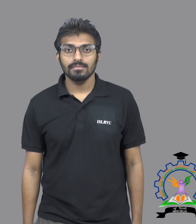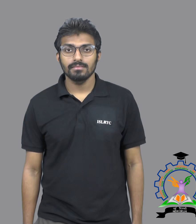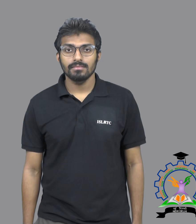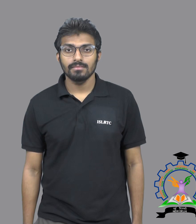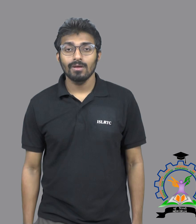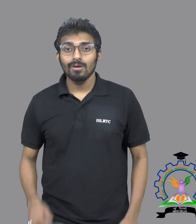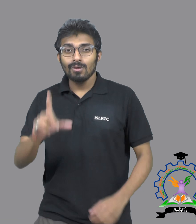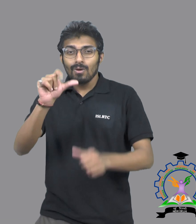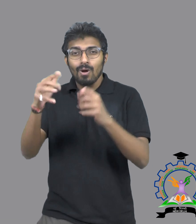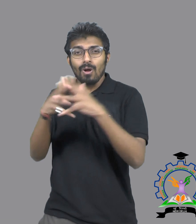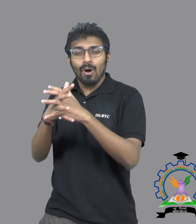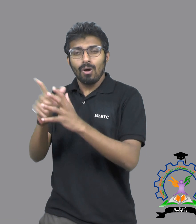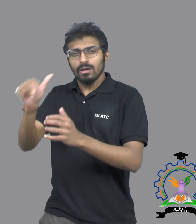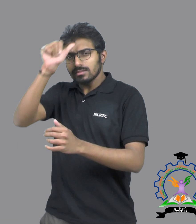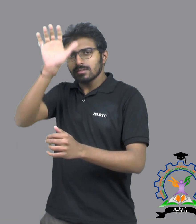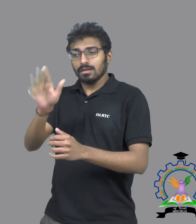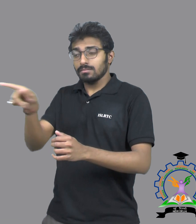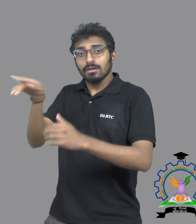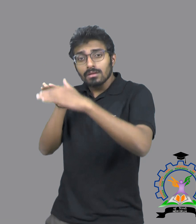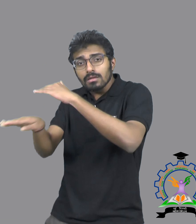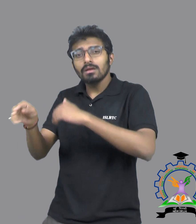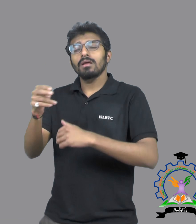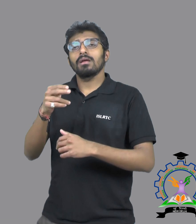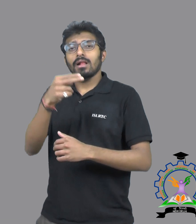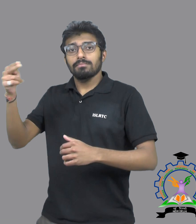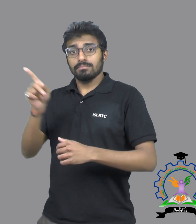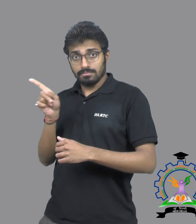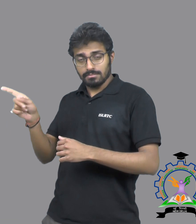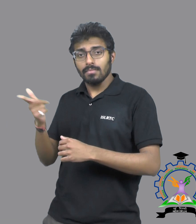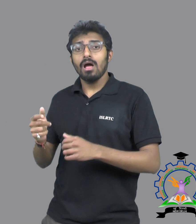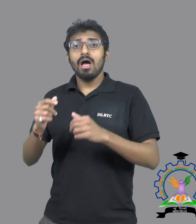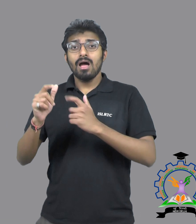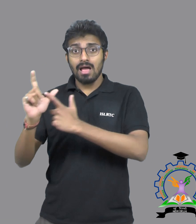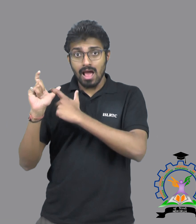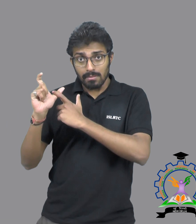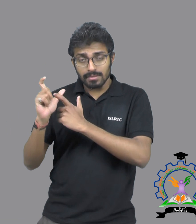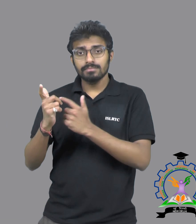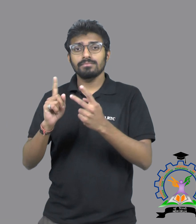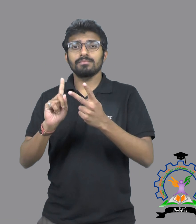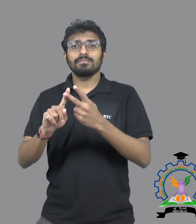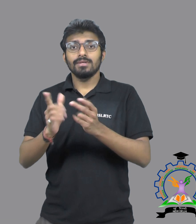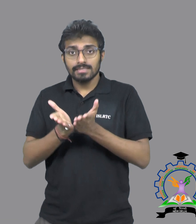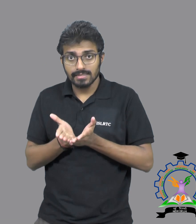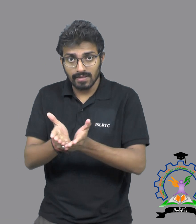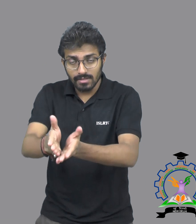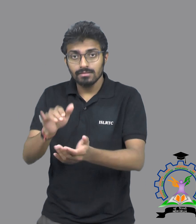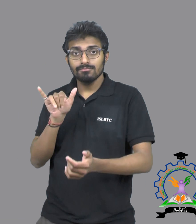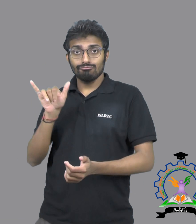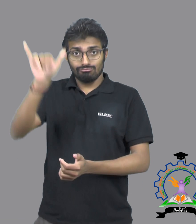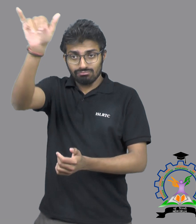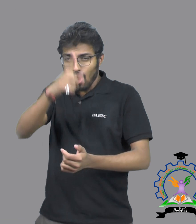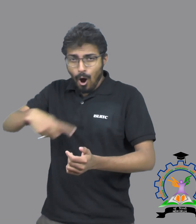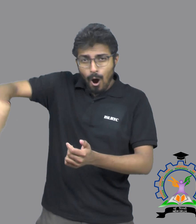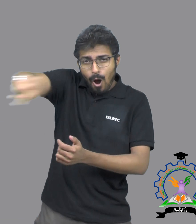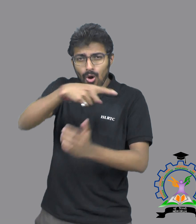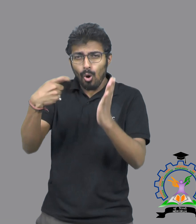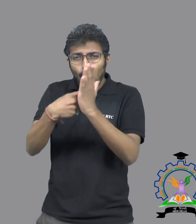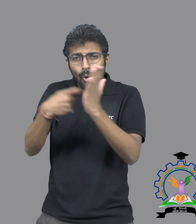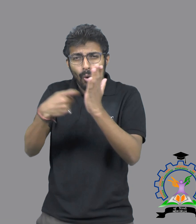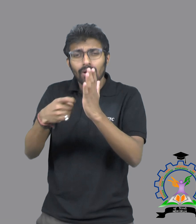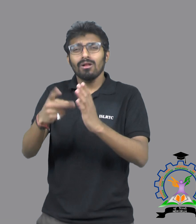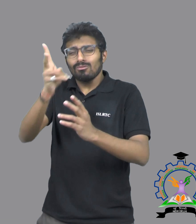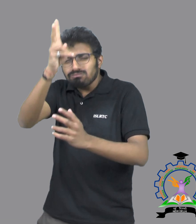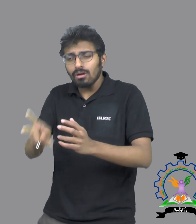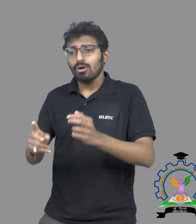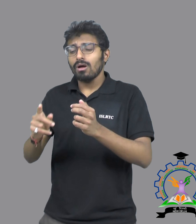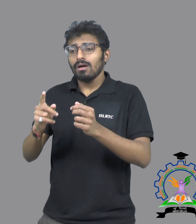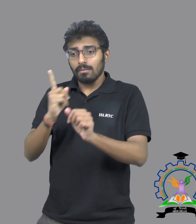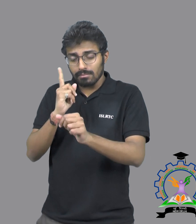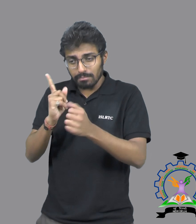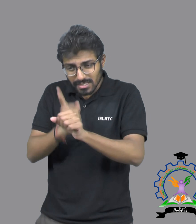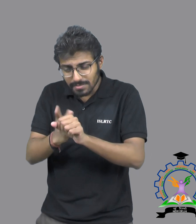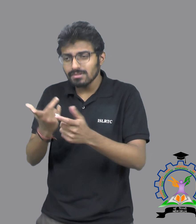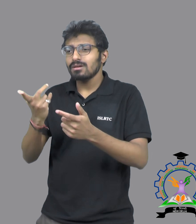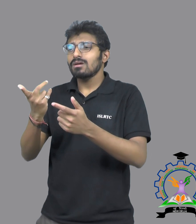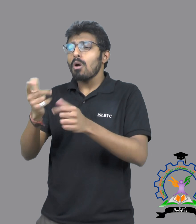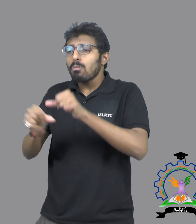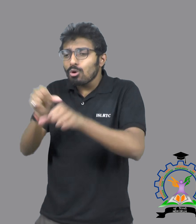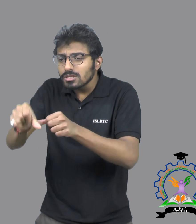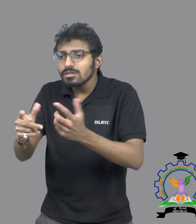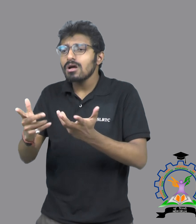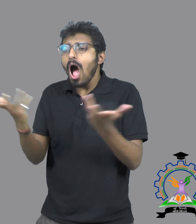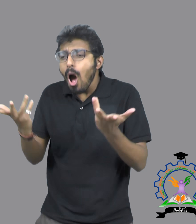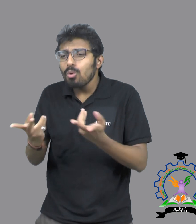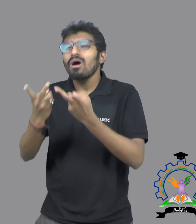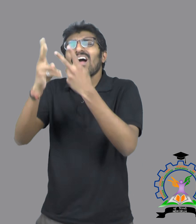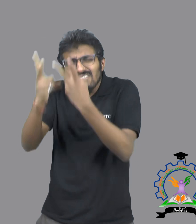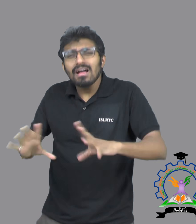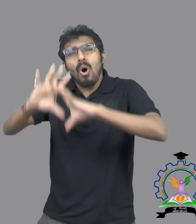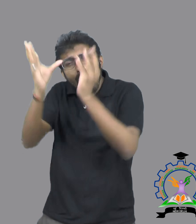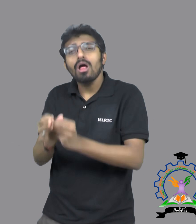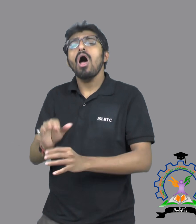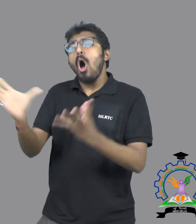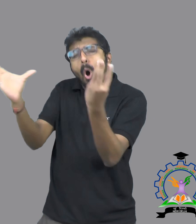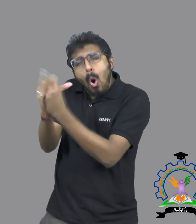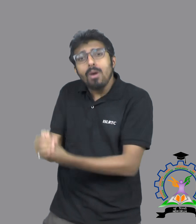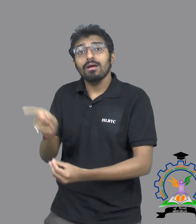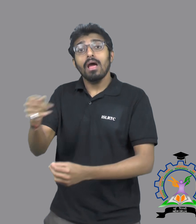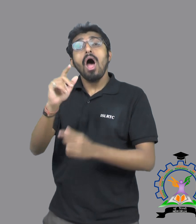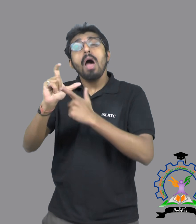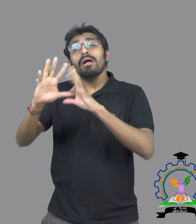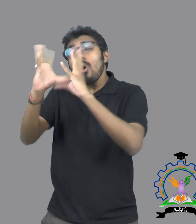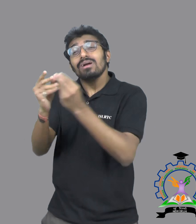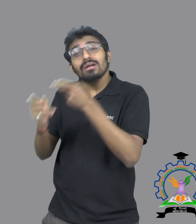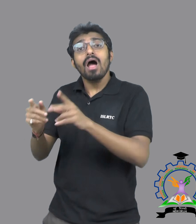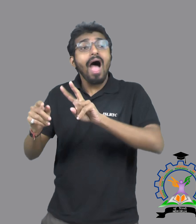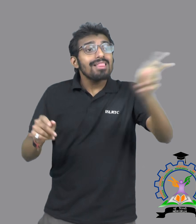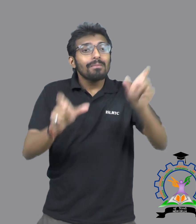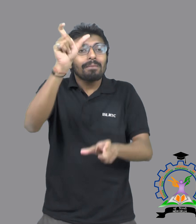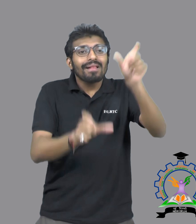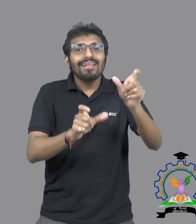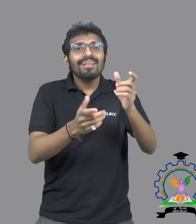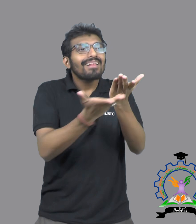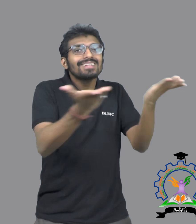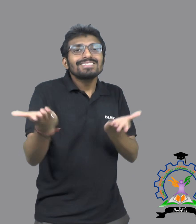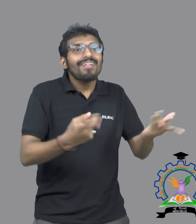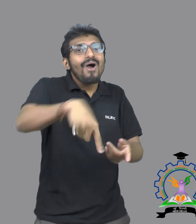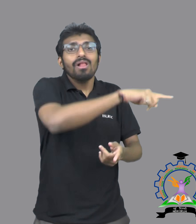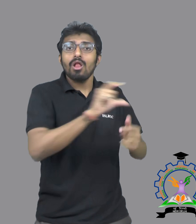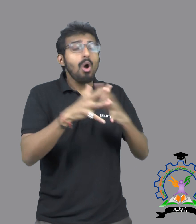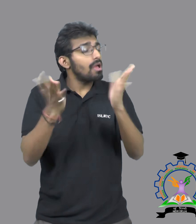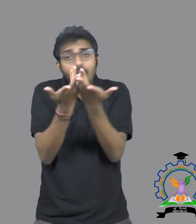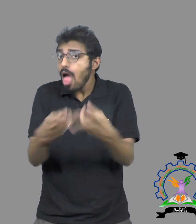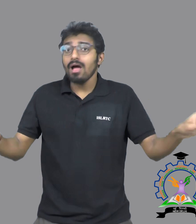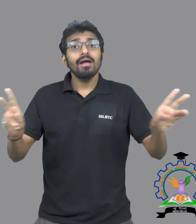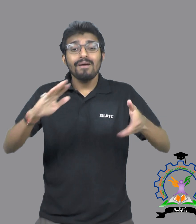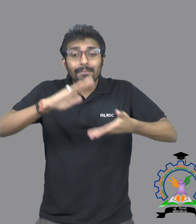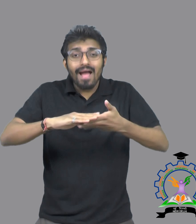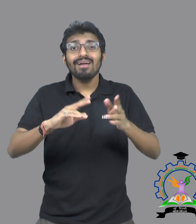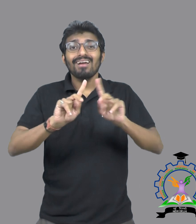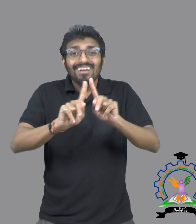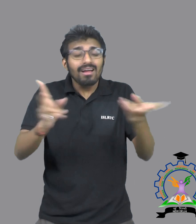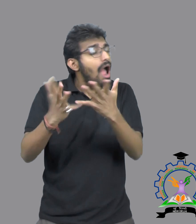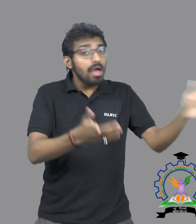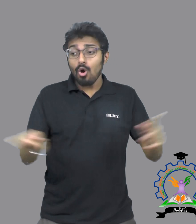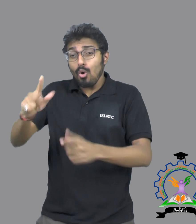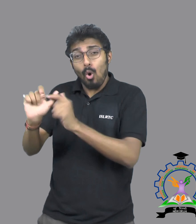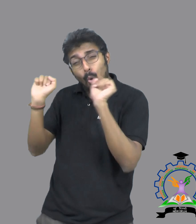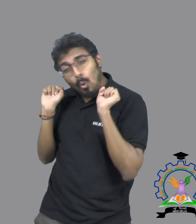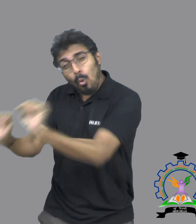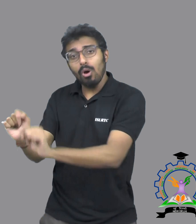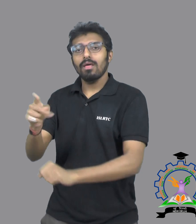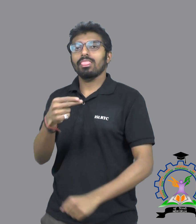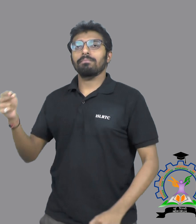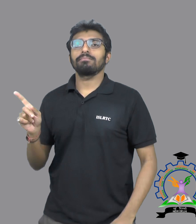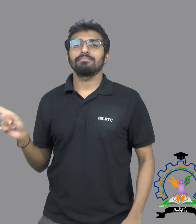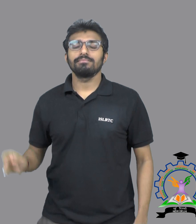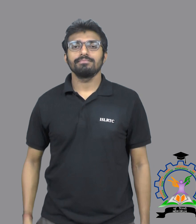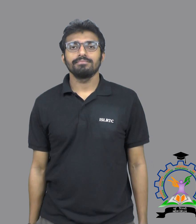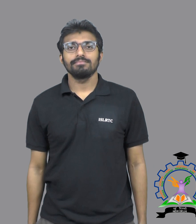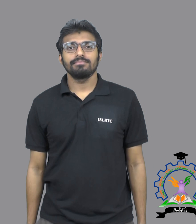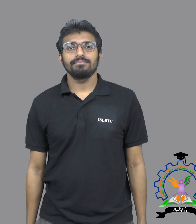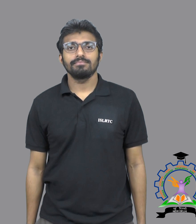Martial Law